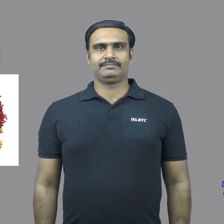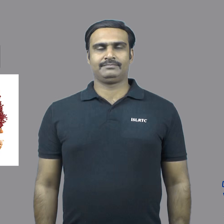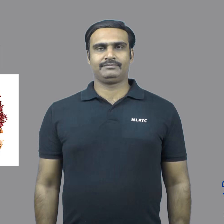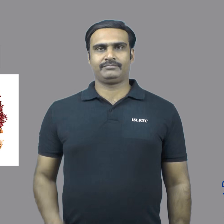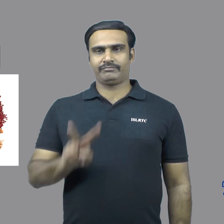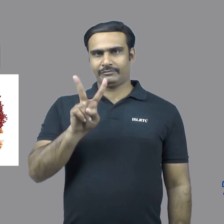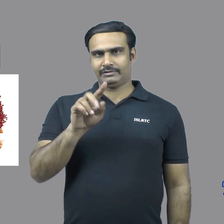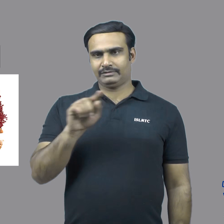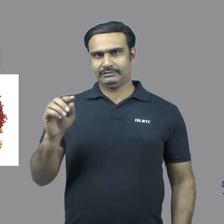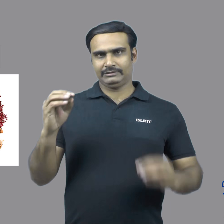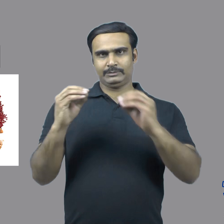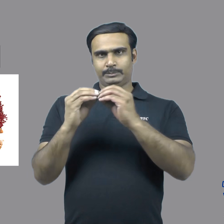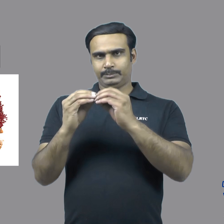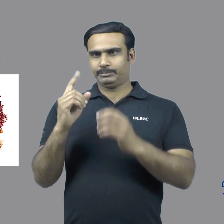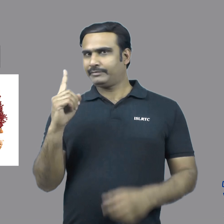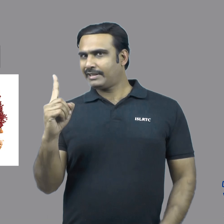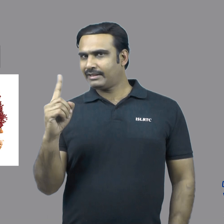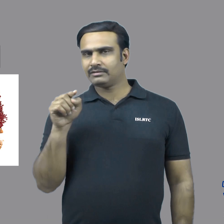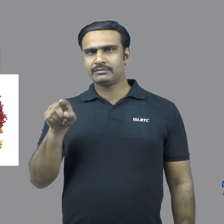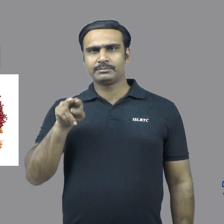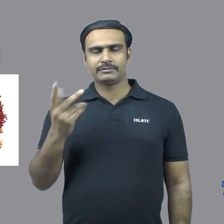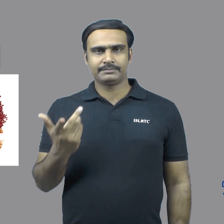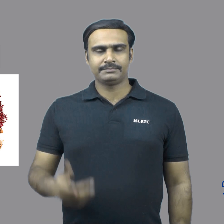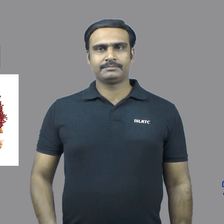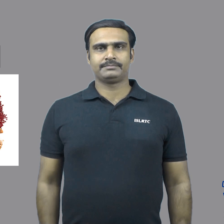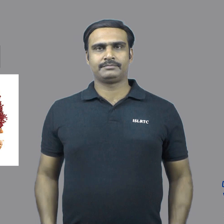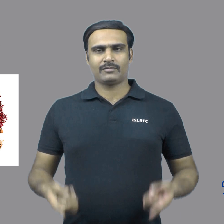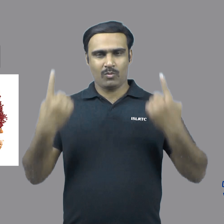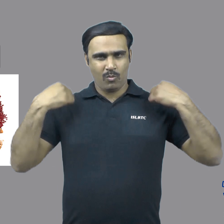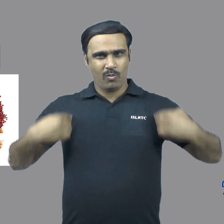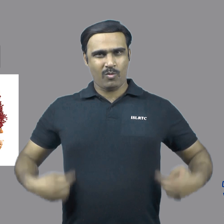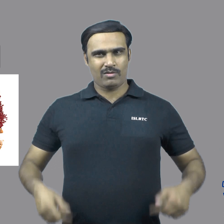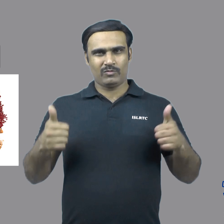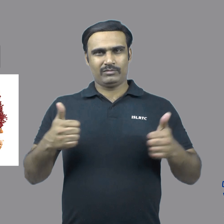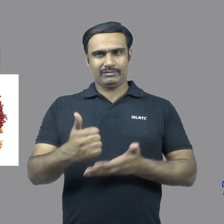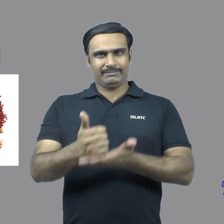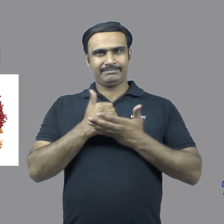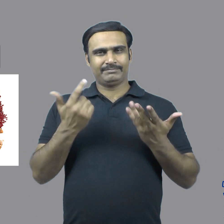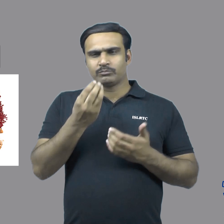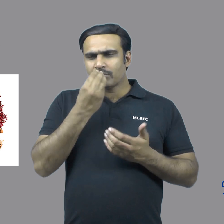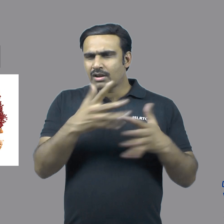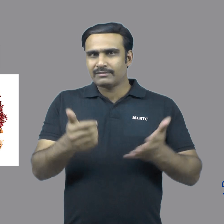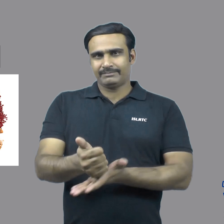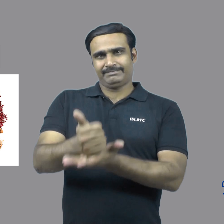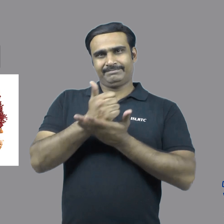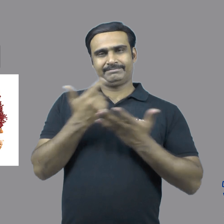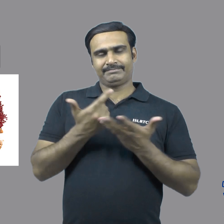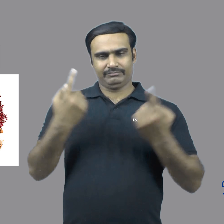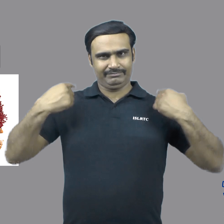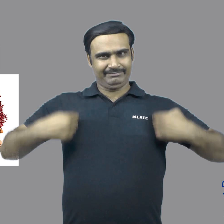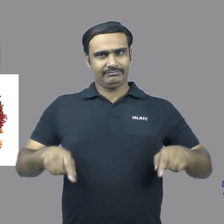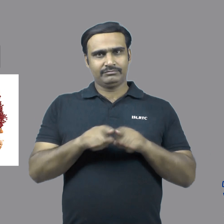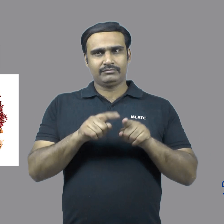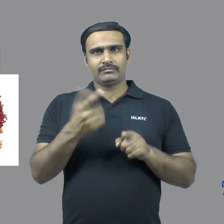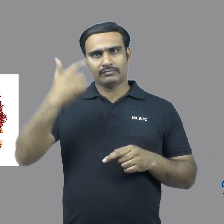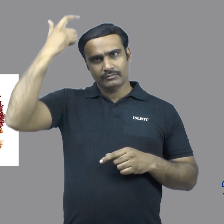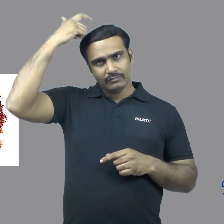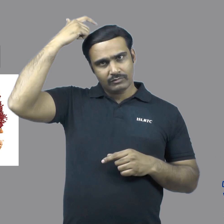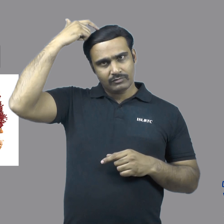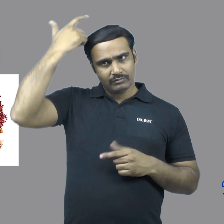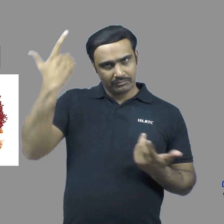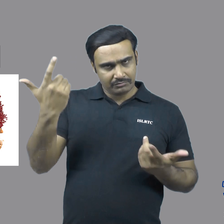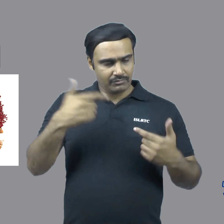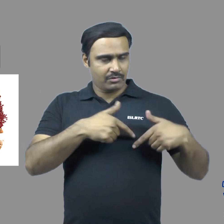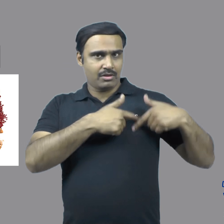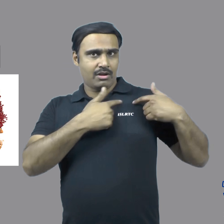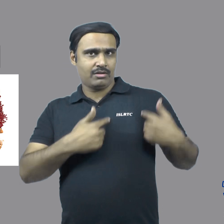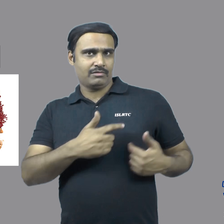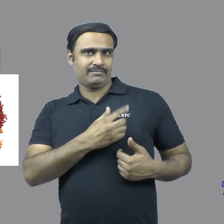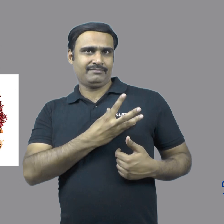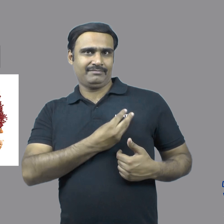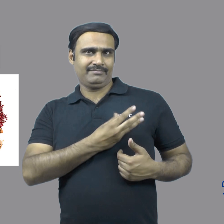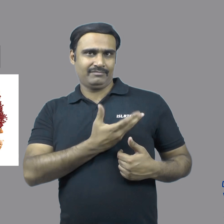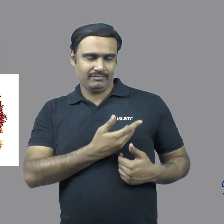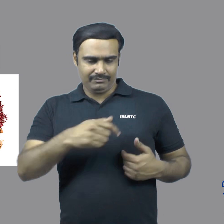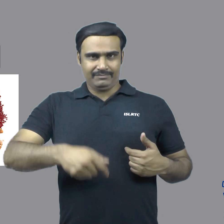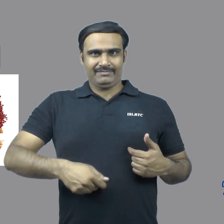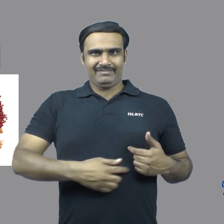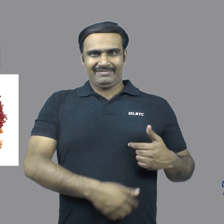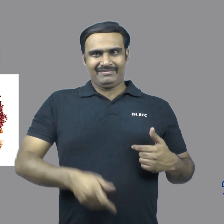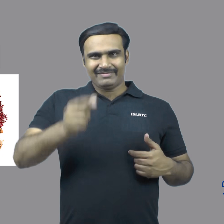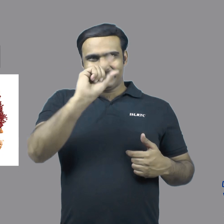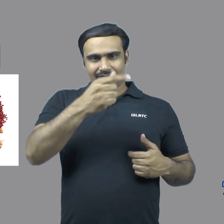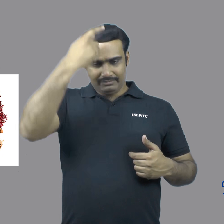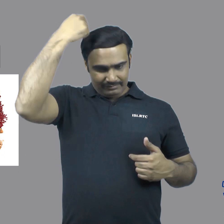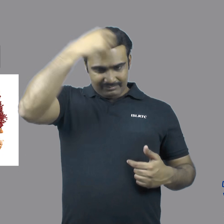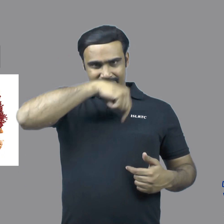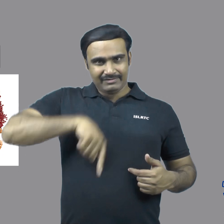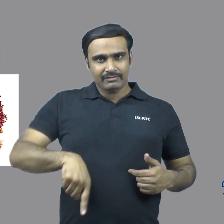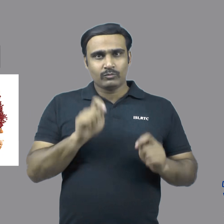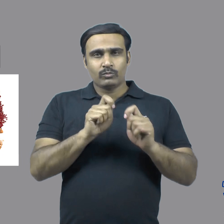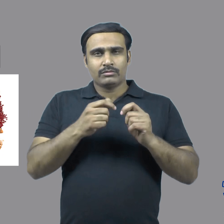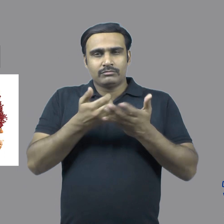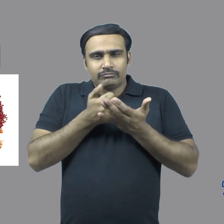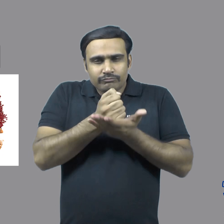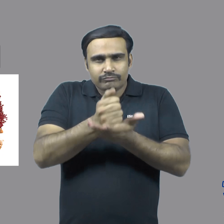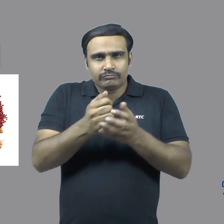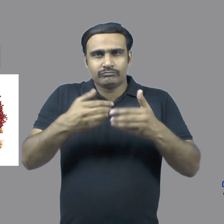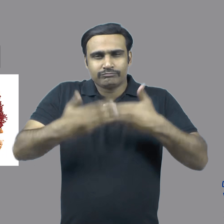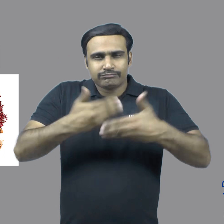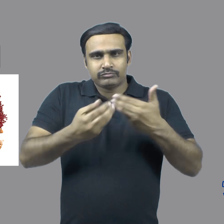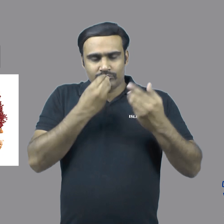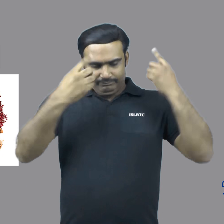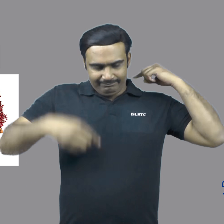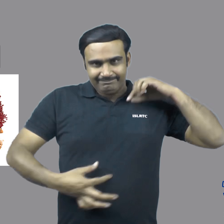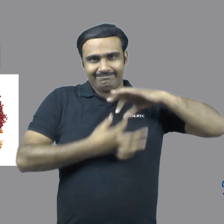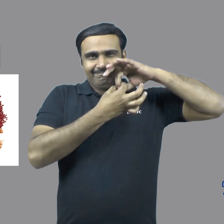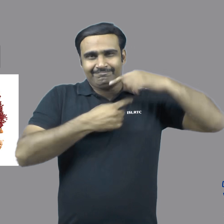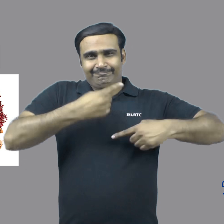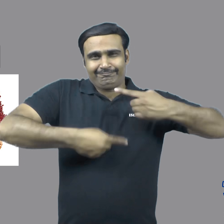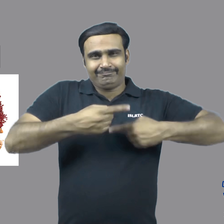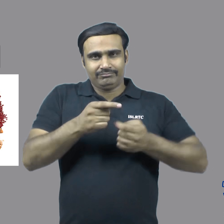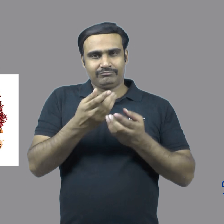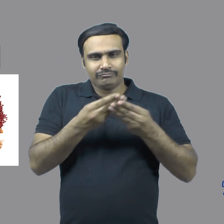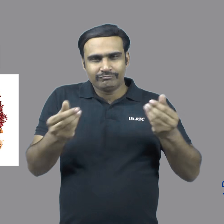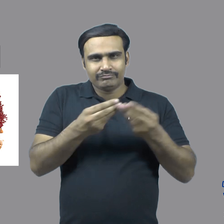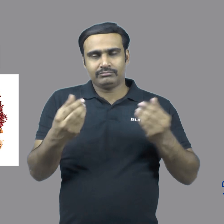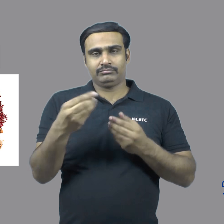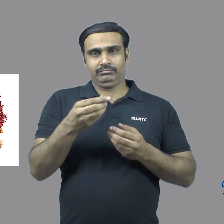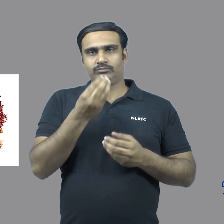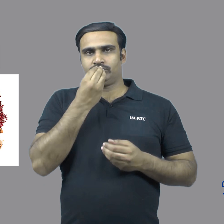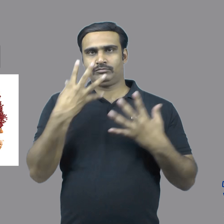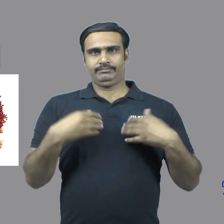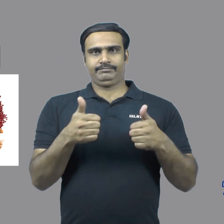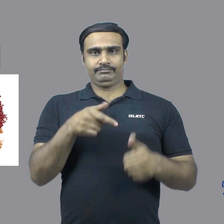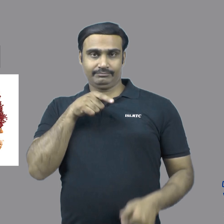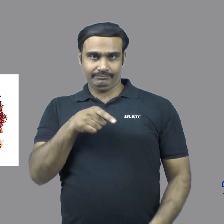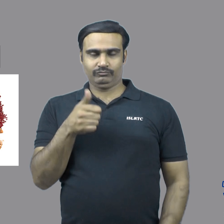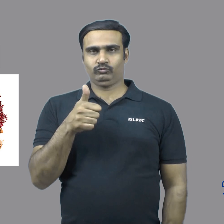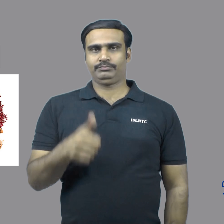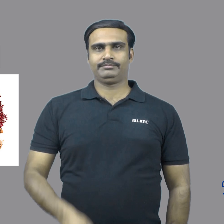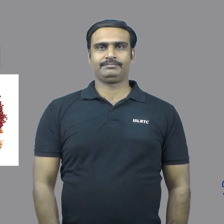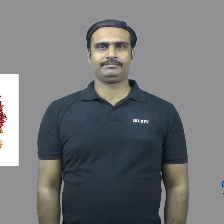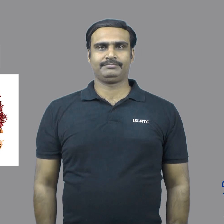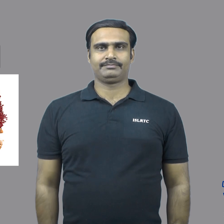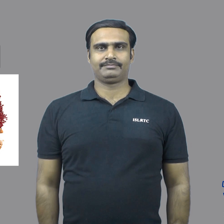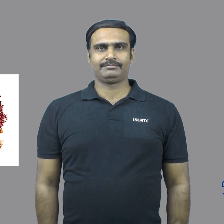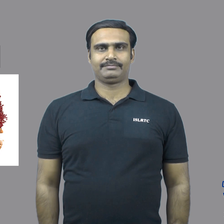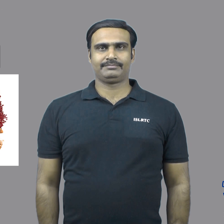Vitamin B1